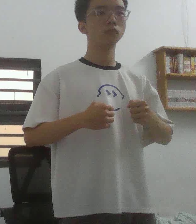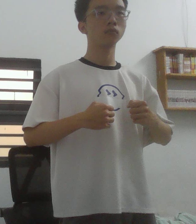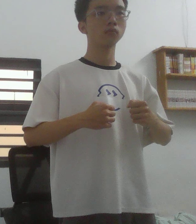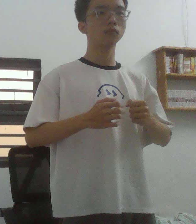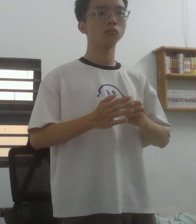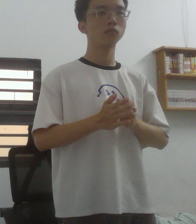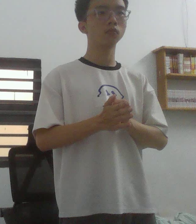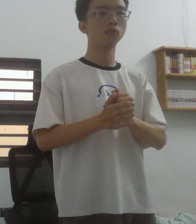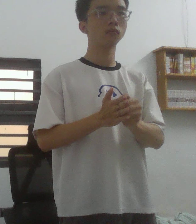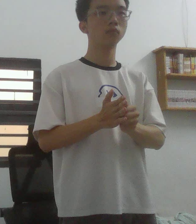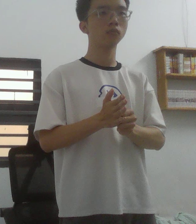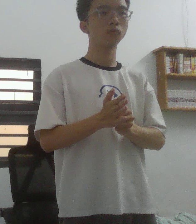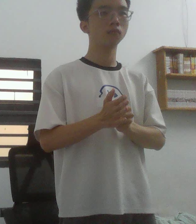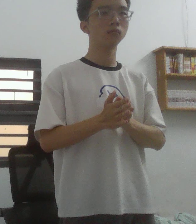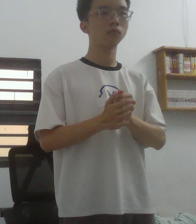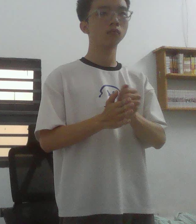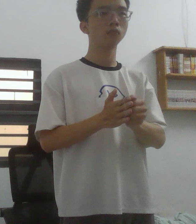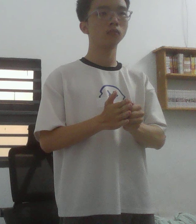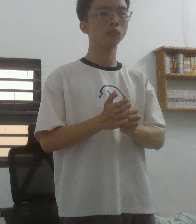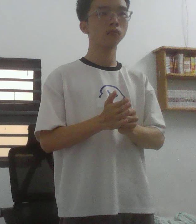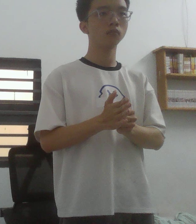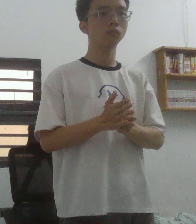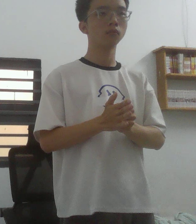thang